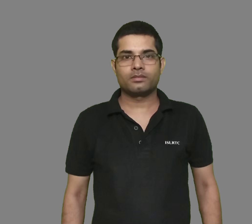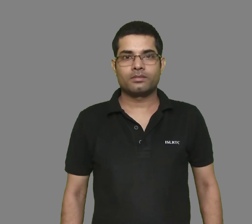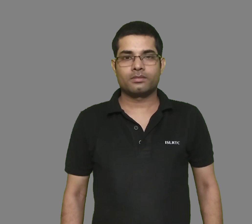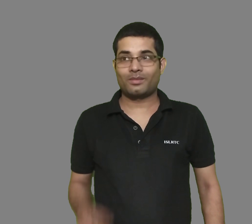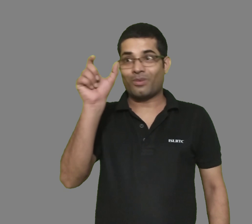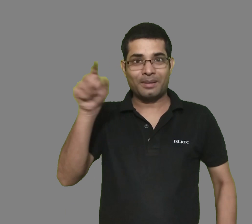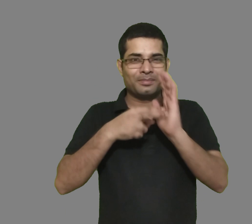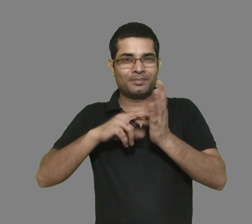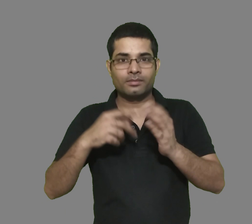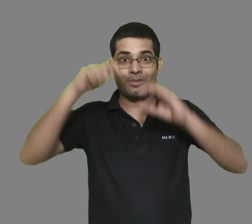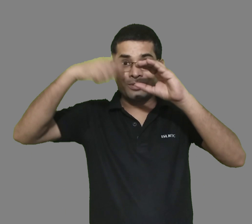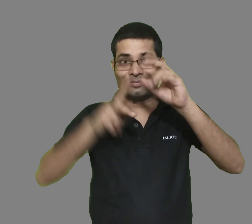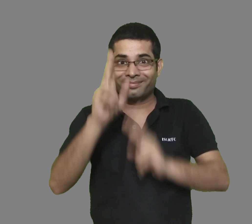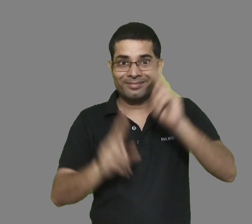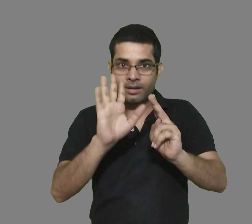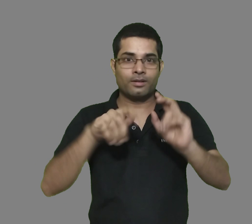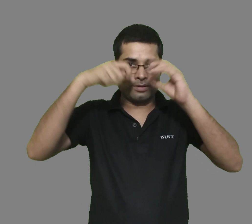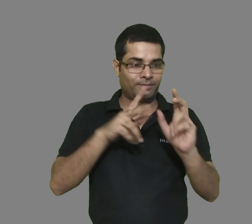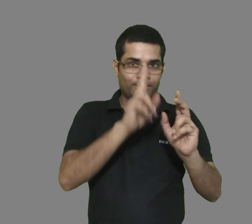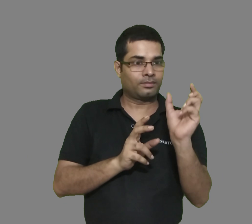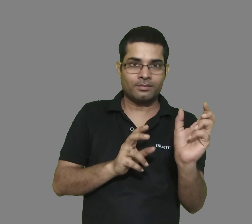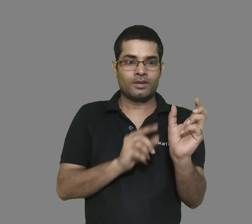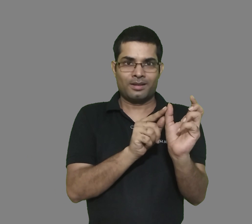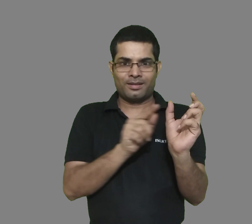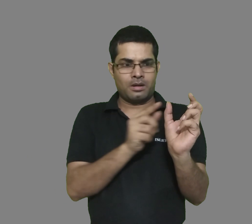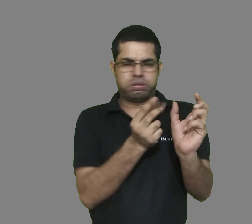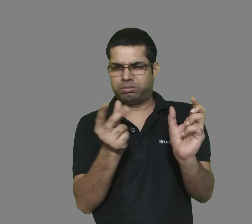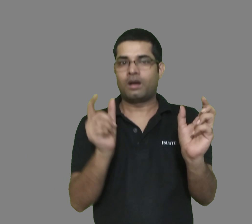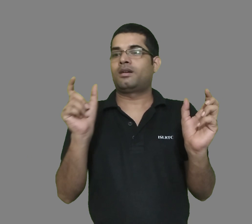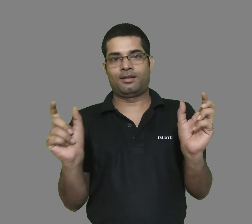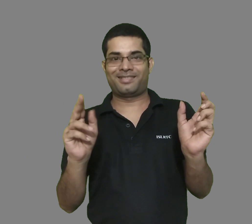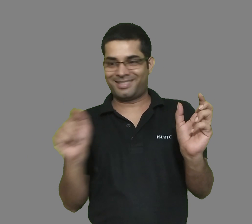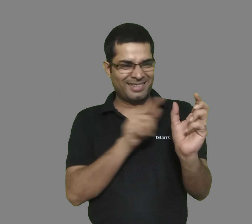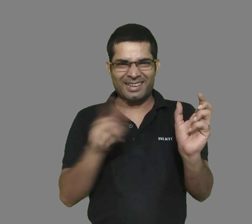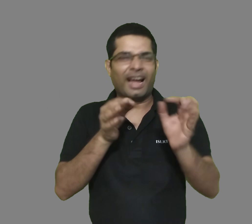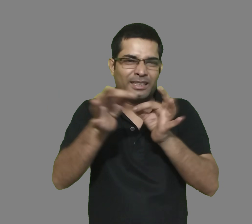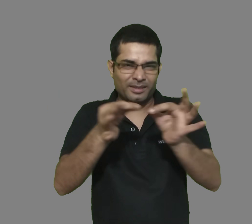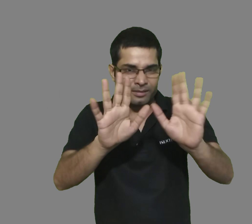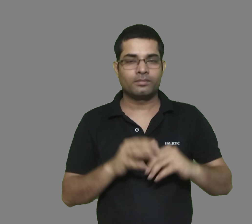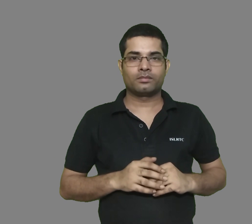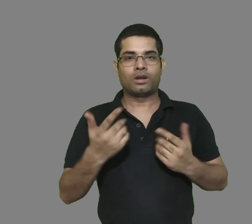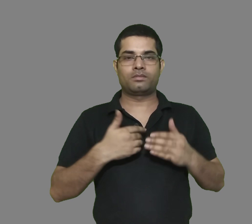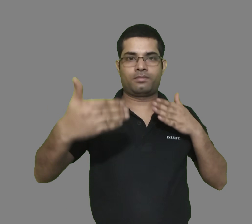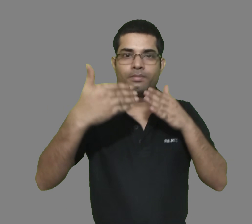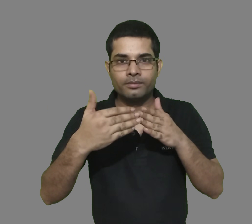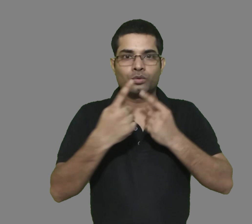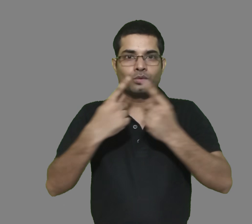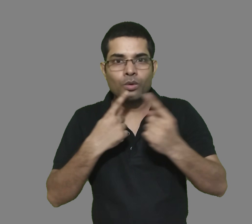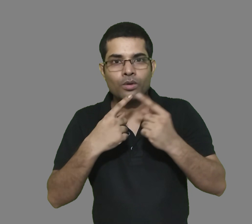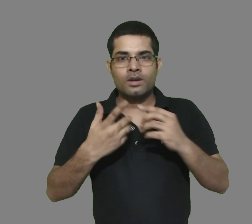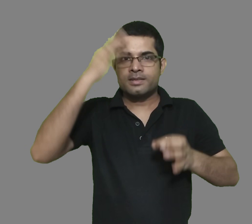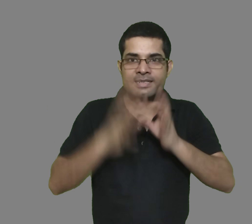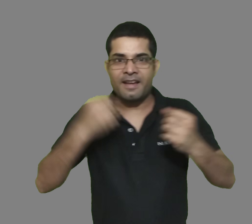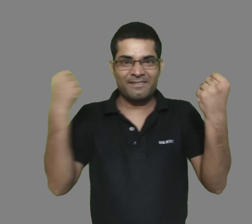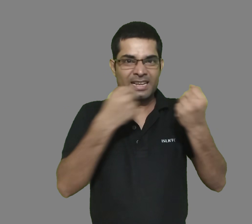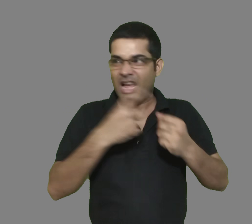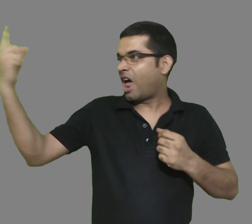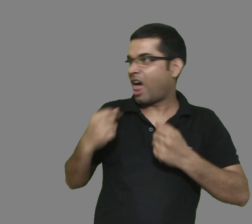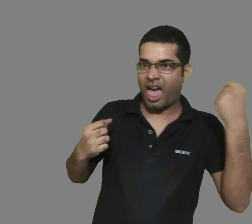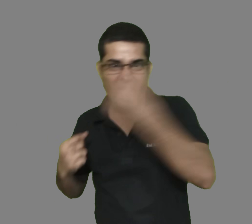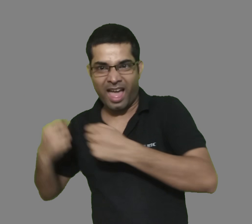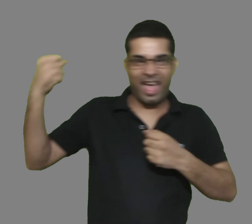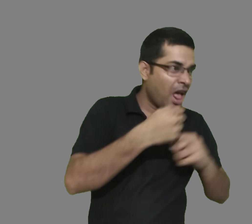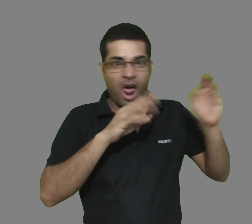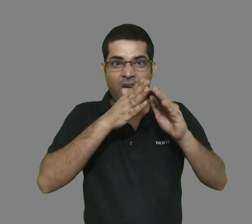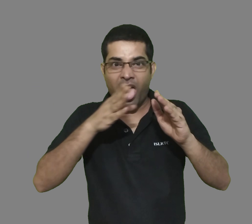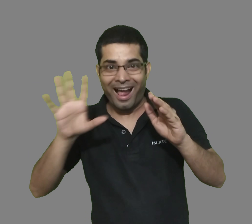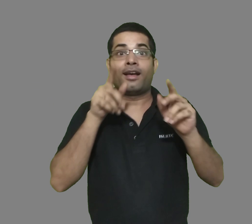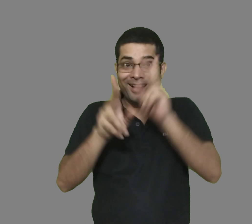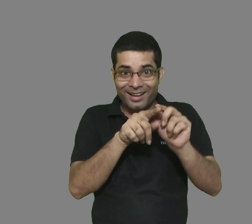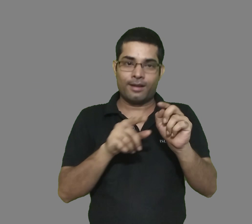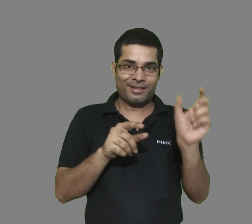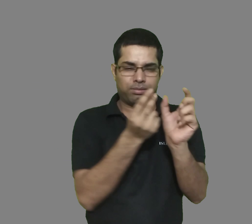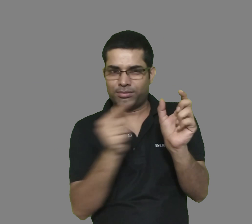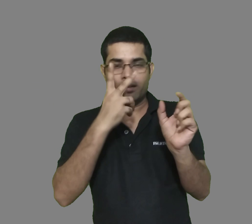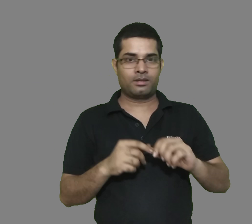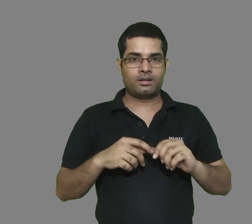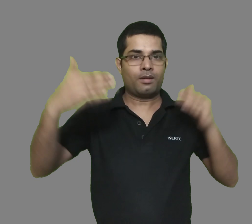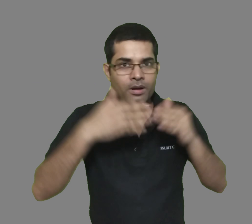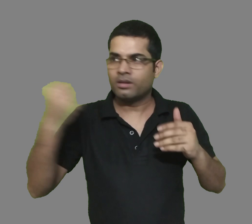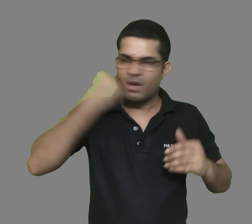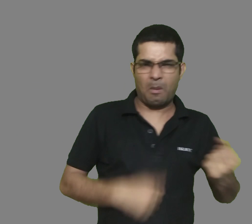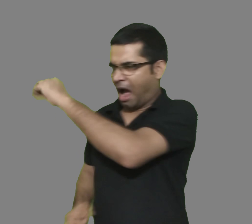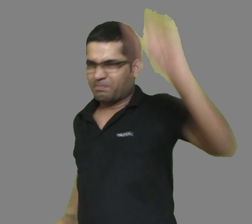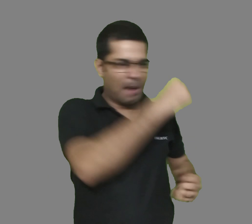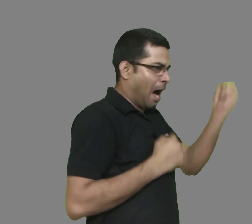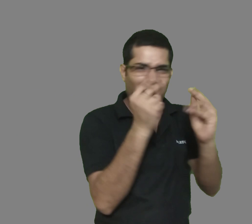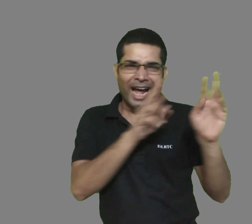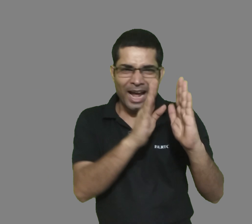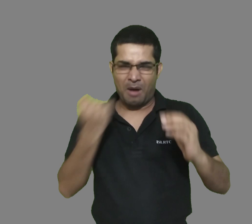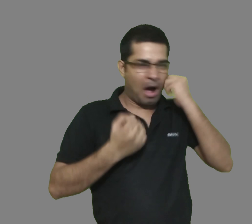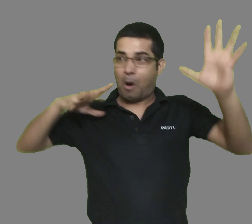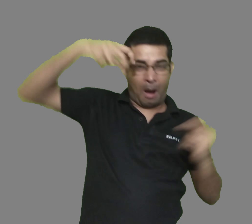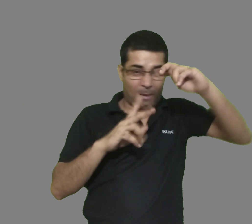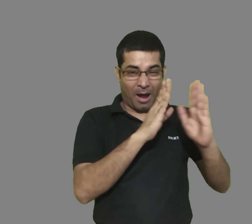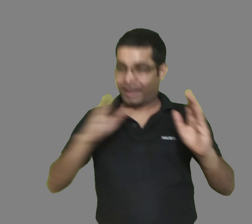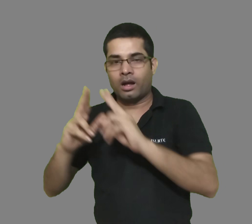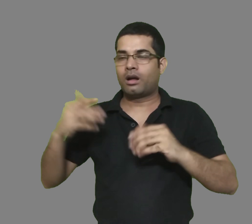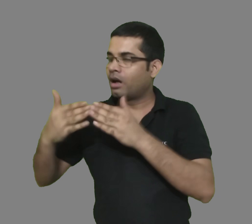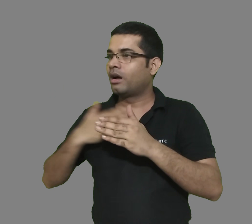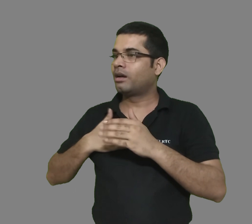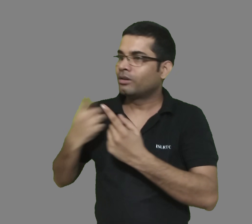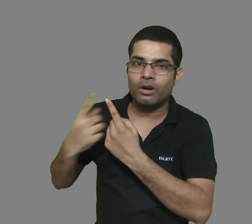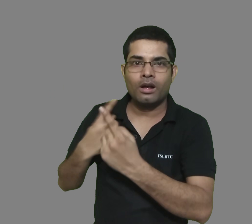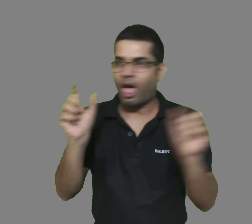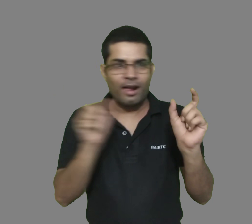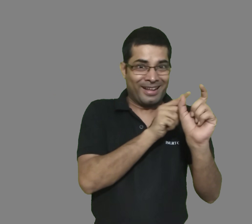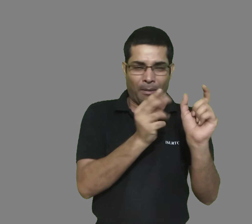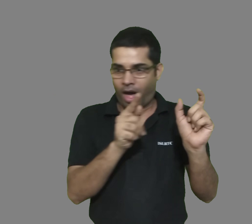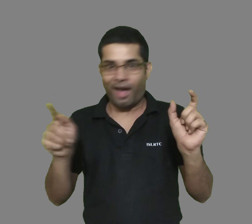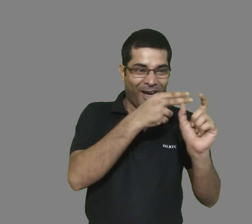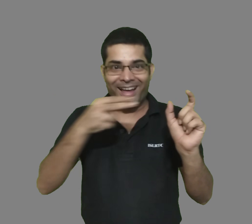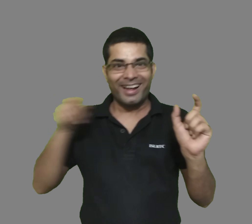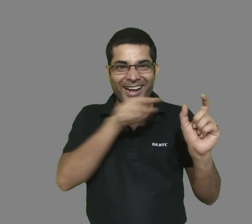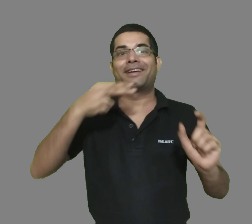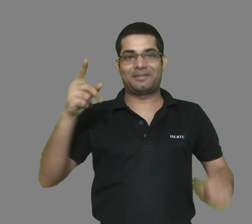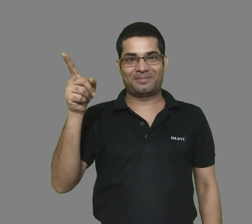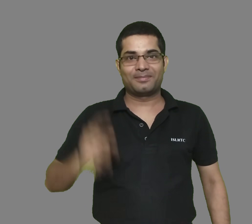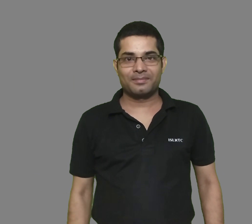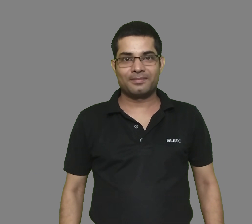Jump Cut